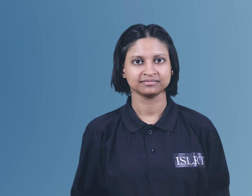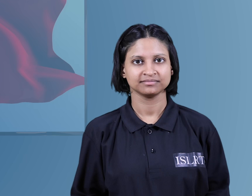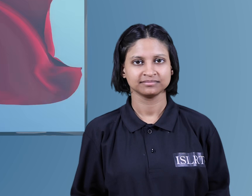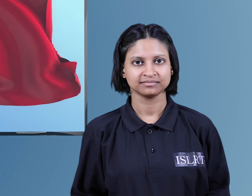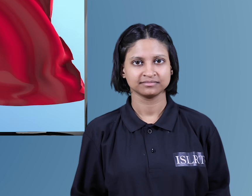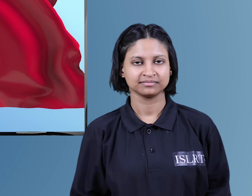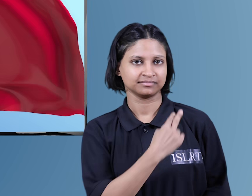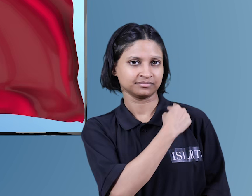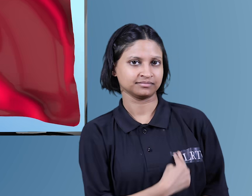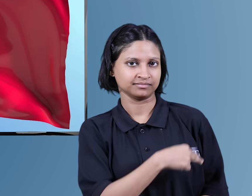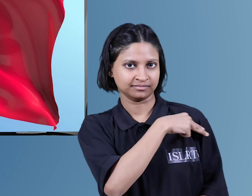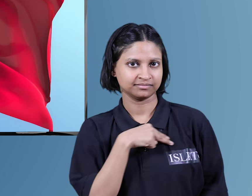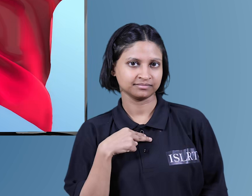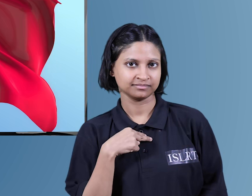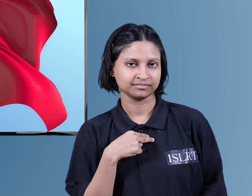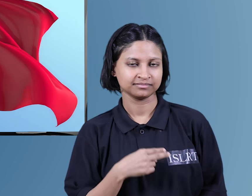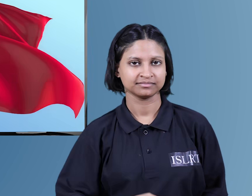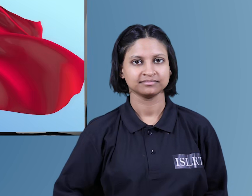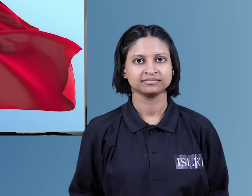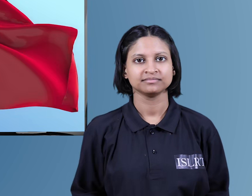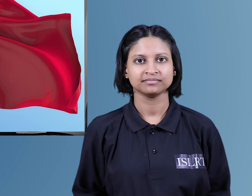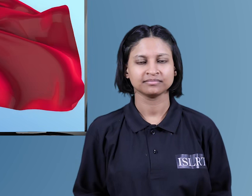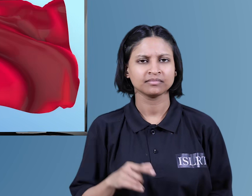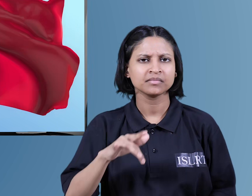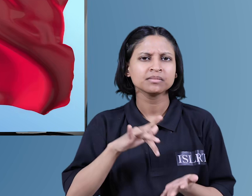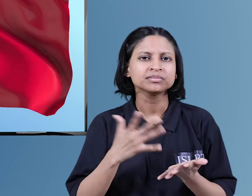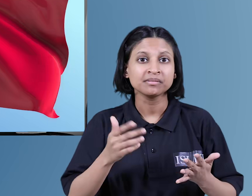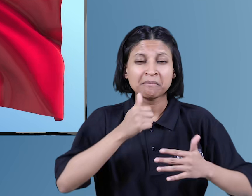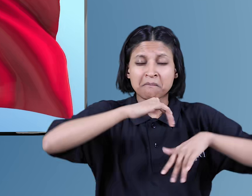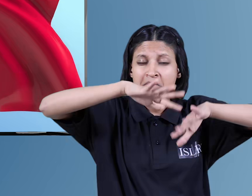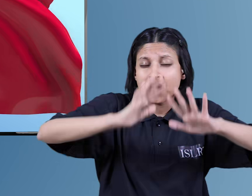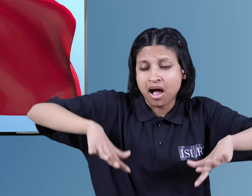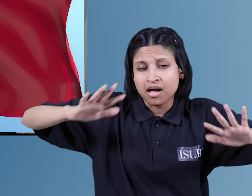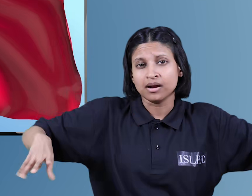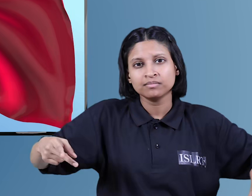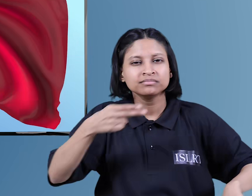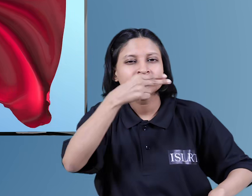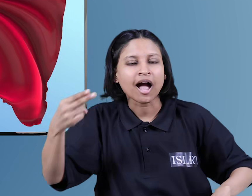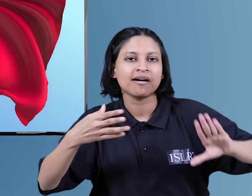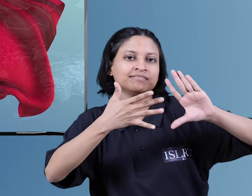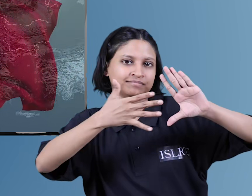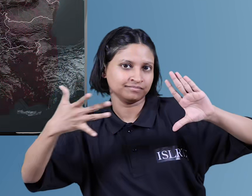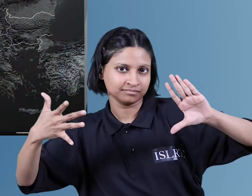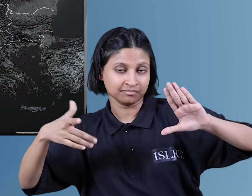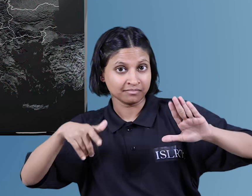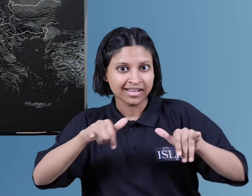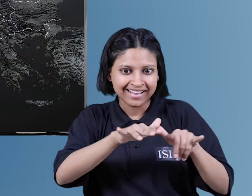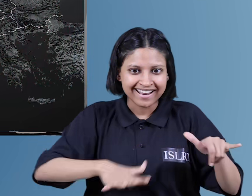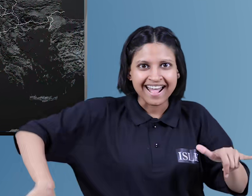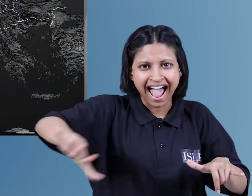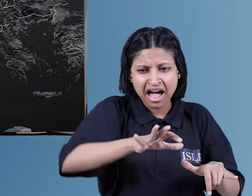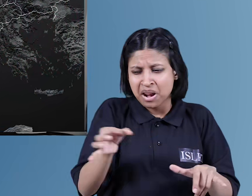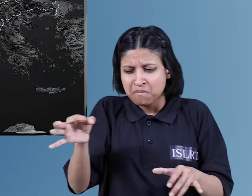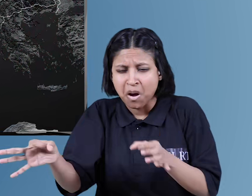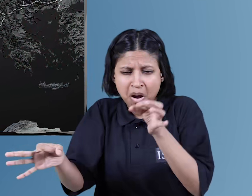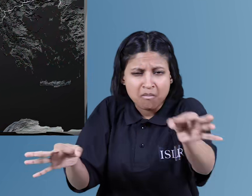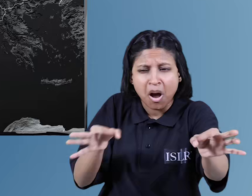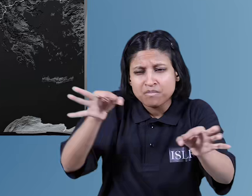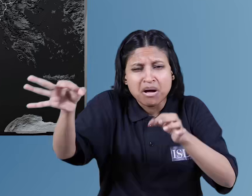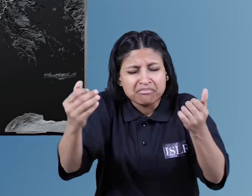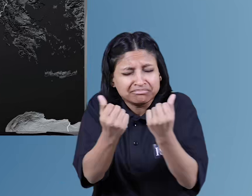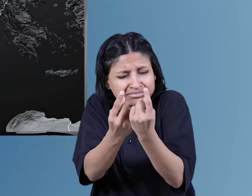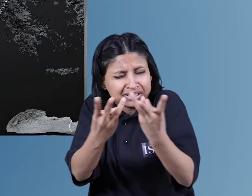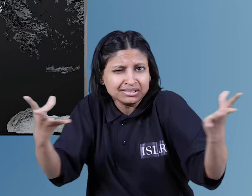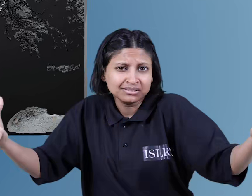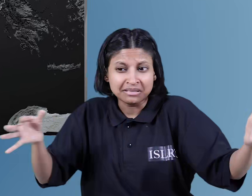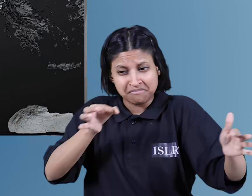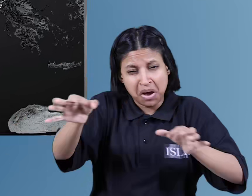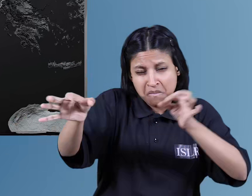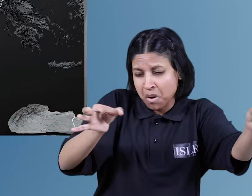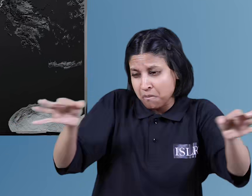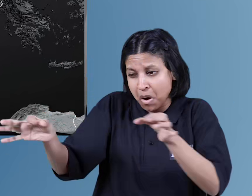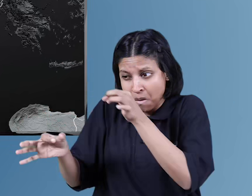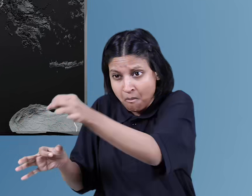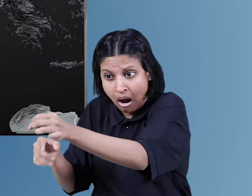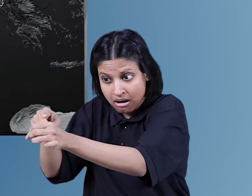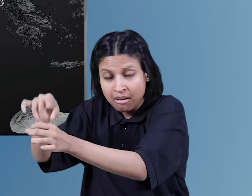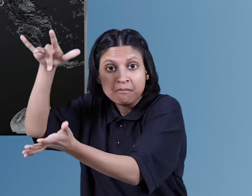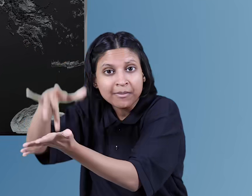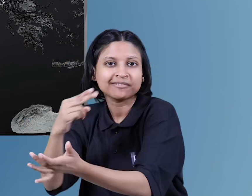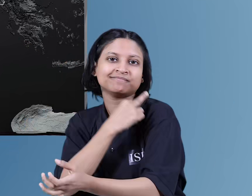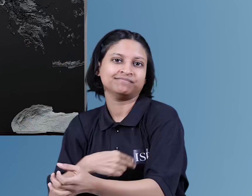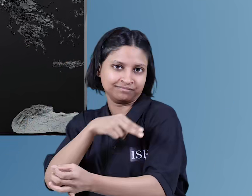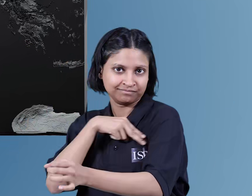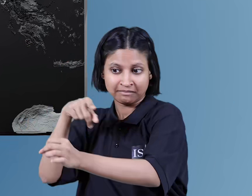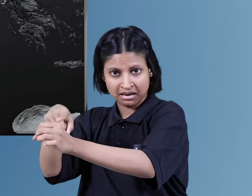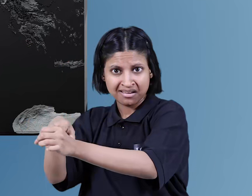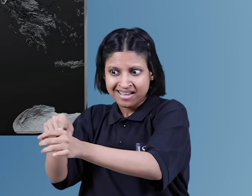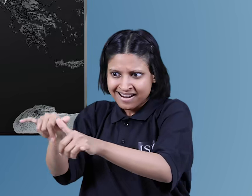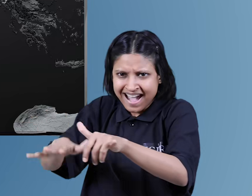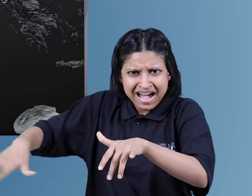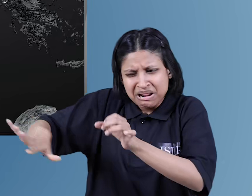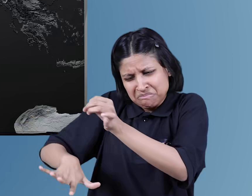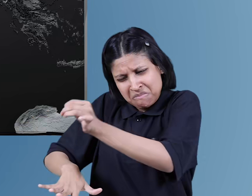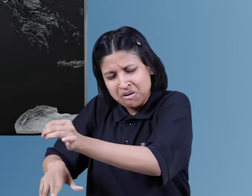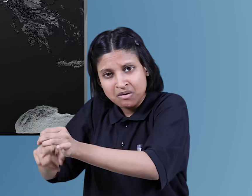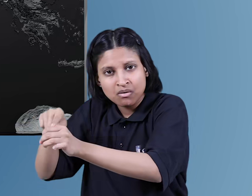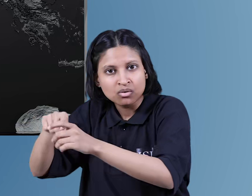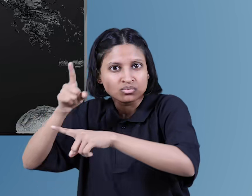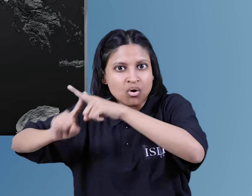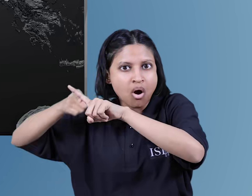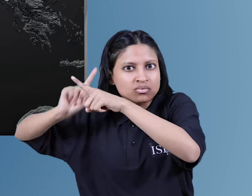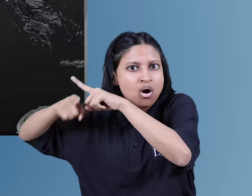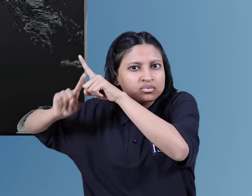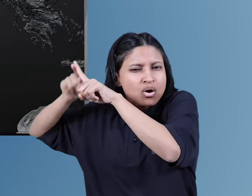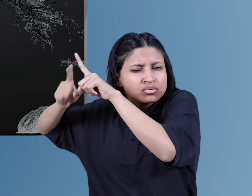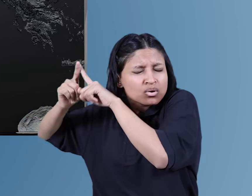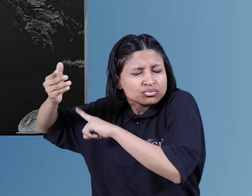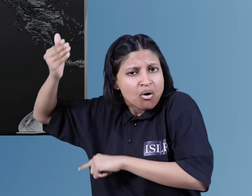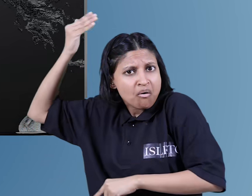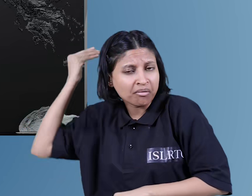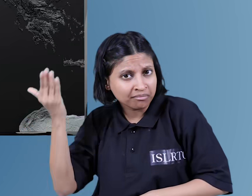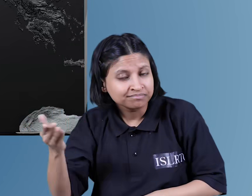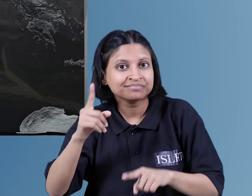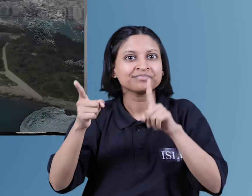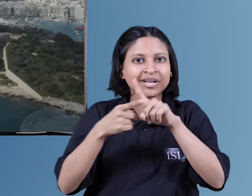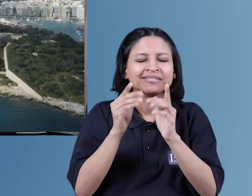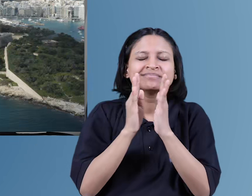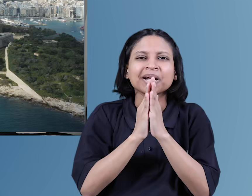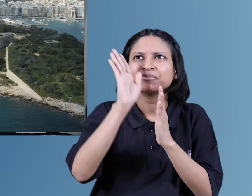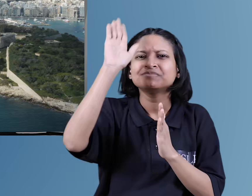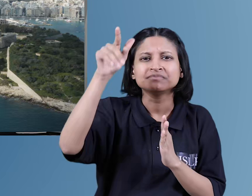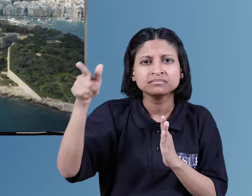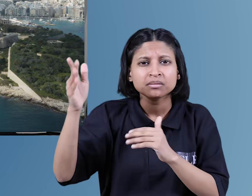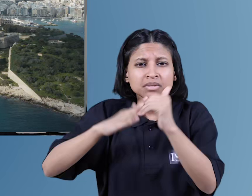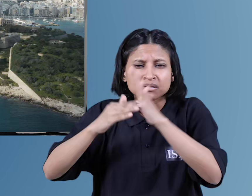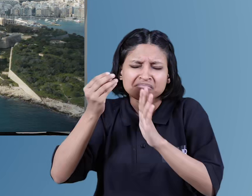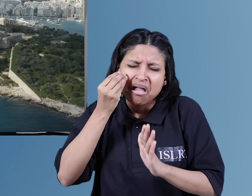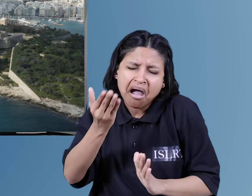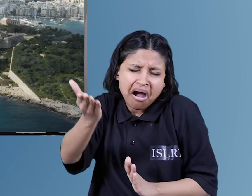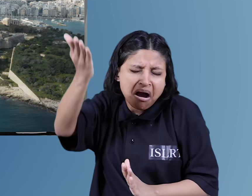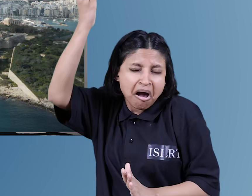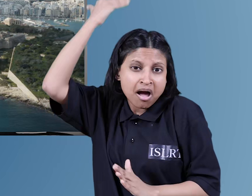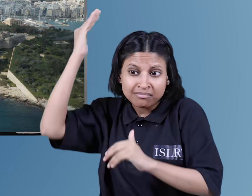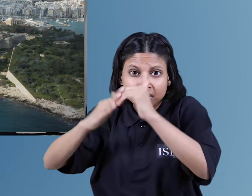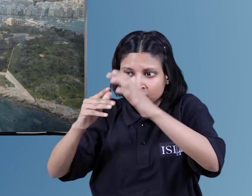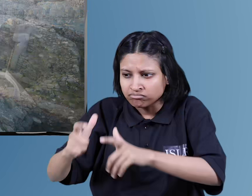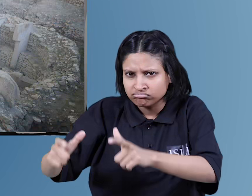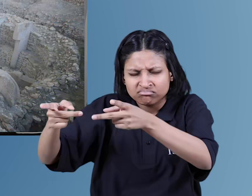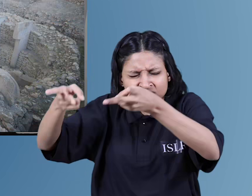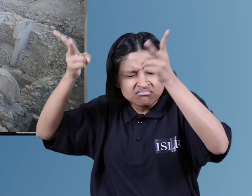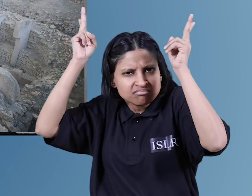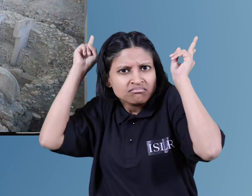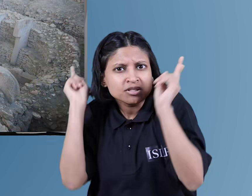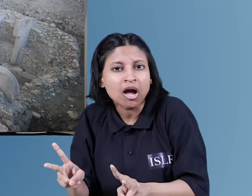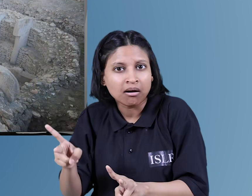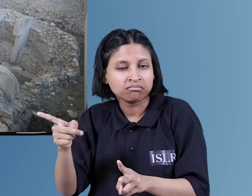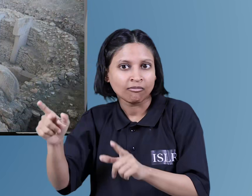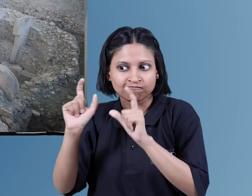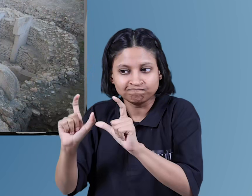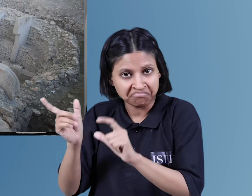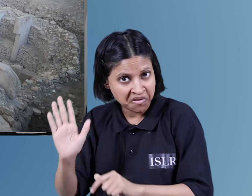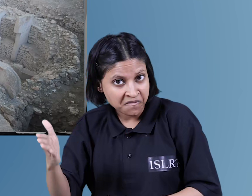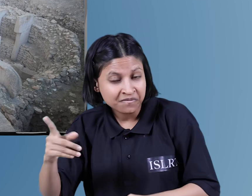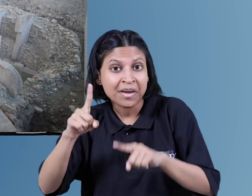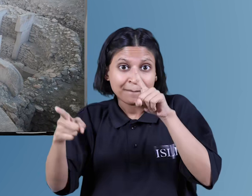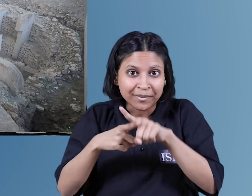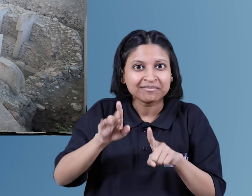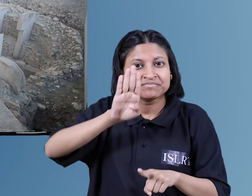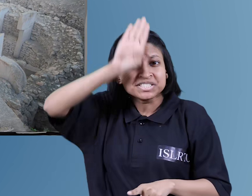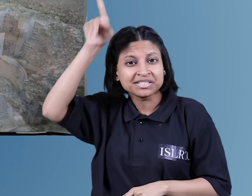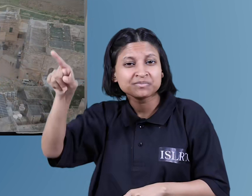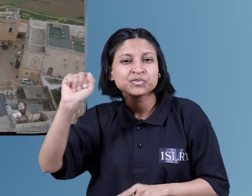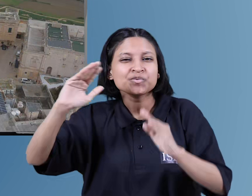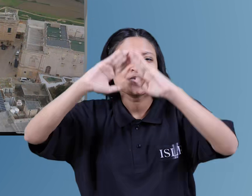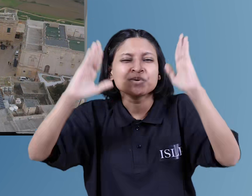Malta Malta is one of a small but historically significant island nation located in the Mediterranean Sea. It is known for its well-preserved architecture and historic sites,